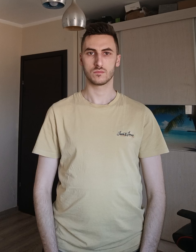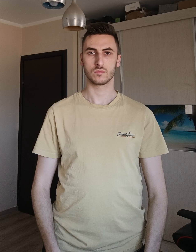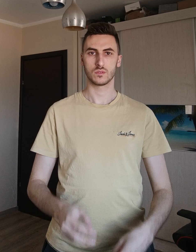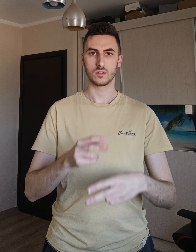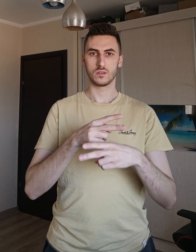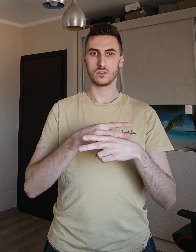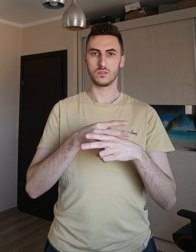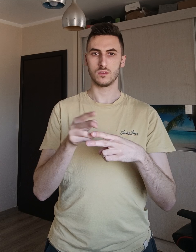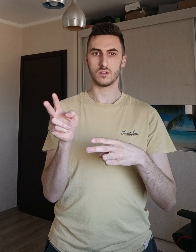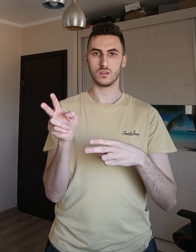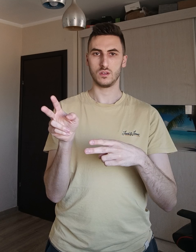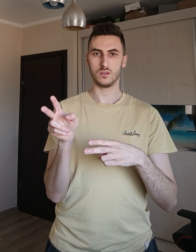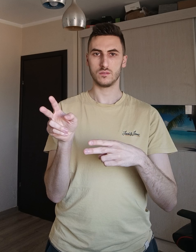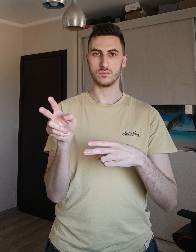נקי